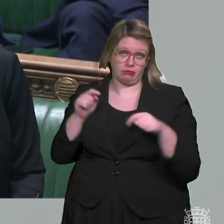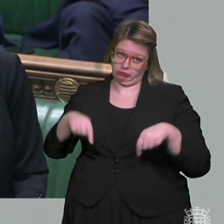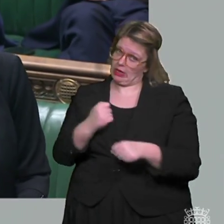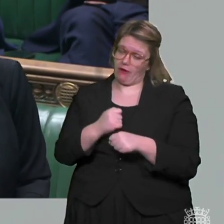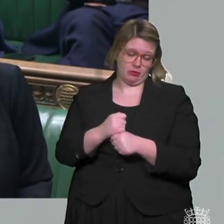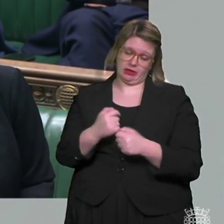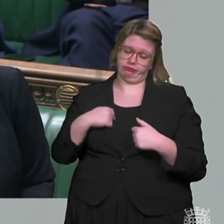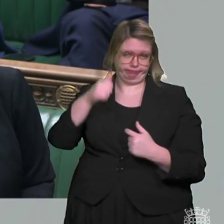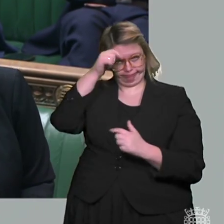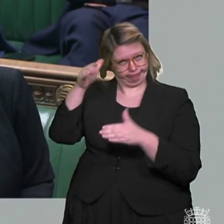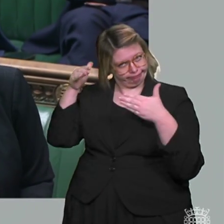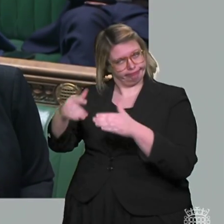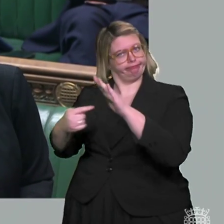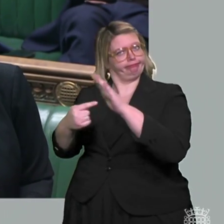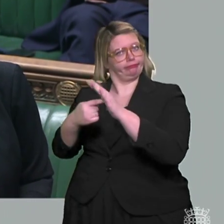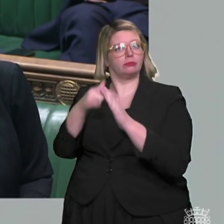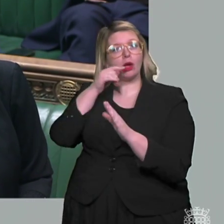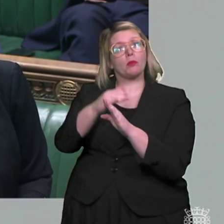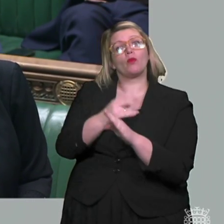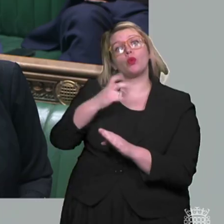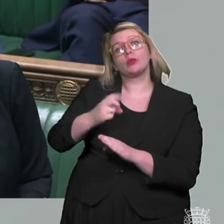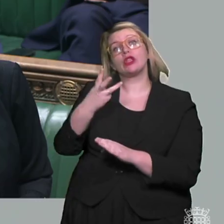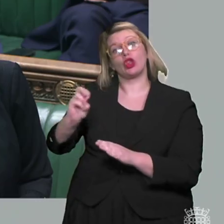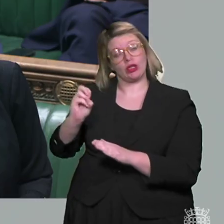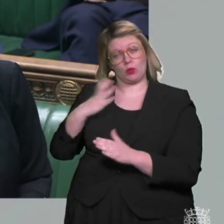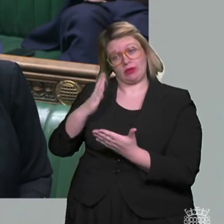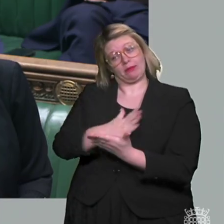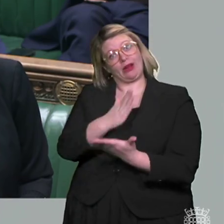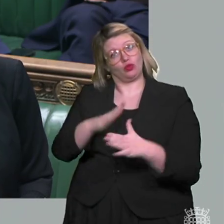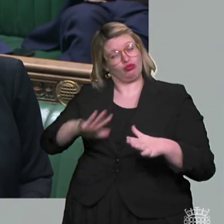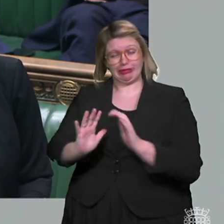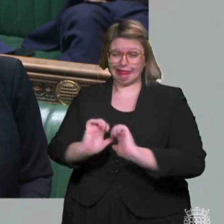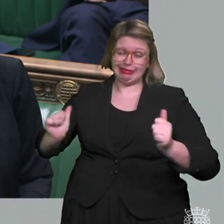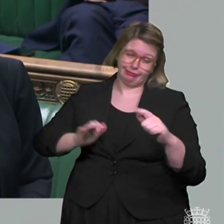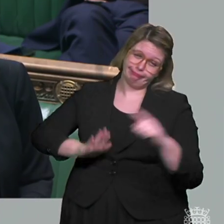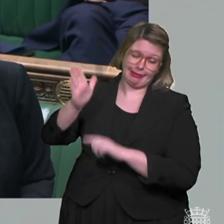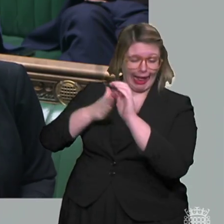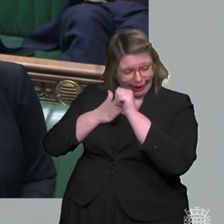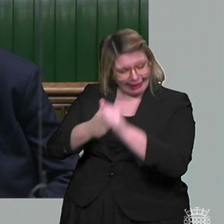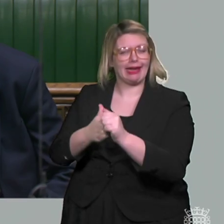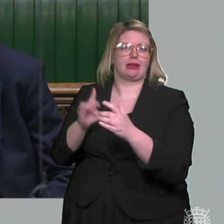We are determined to ensure that we are a science and tech superpower by 2030.